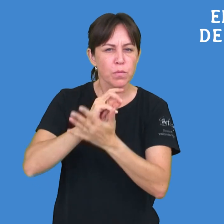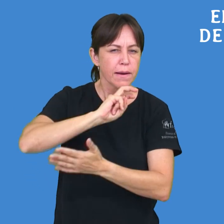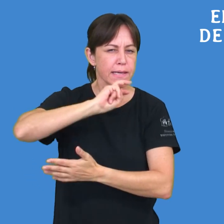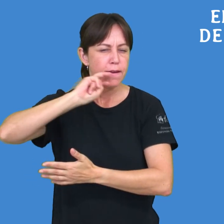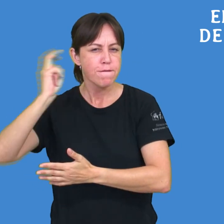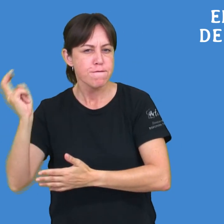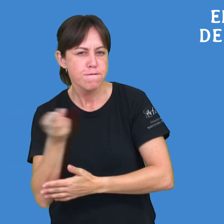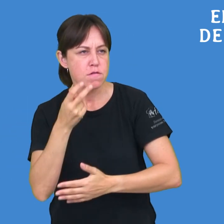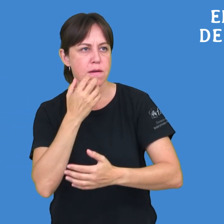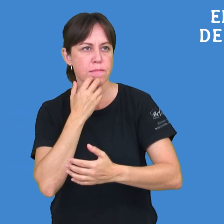etc